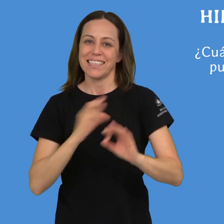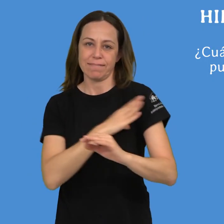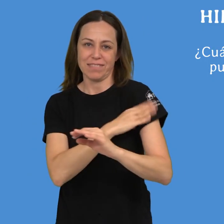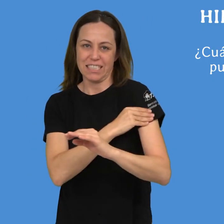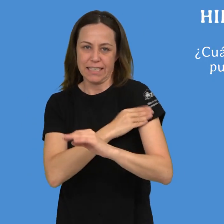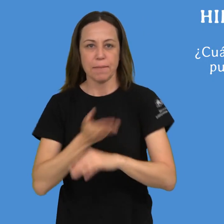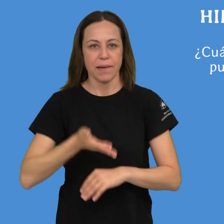tensión